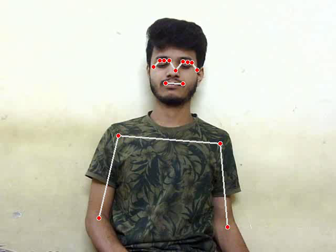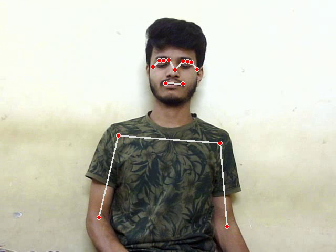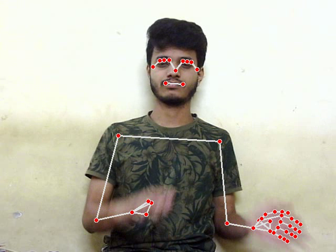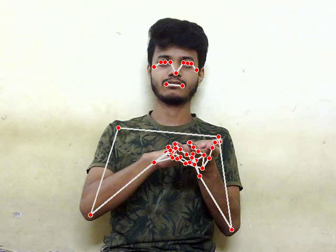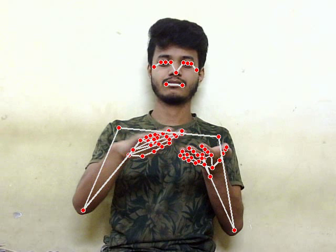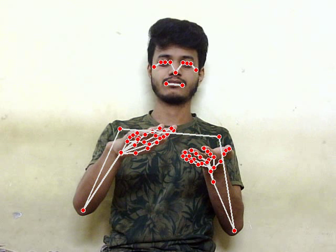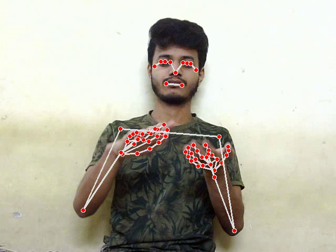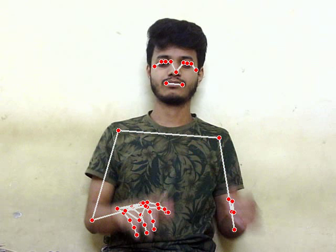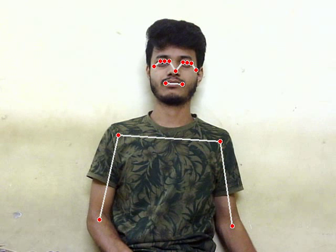nice